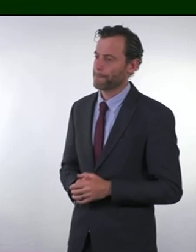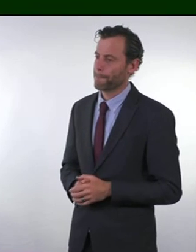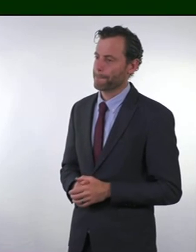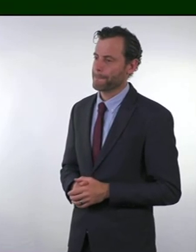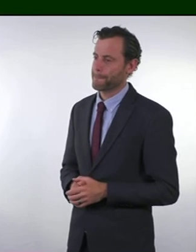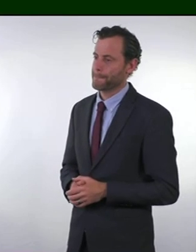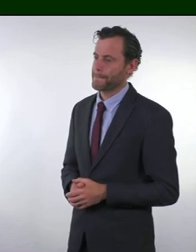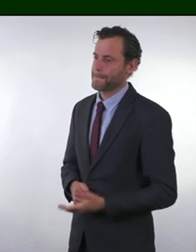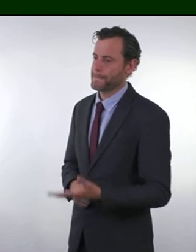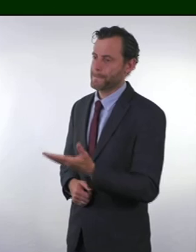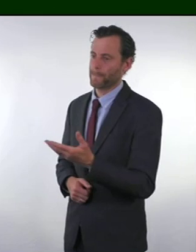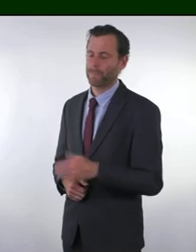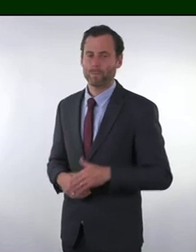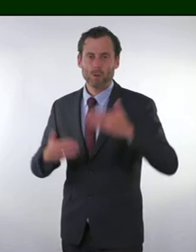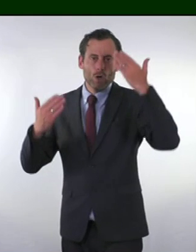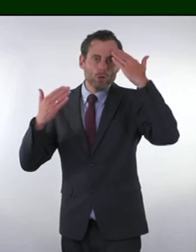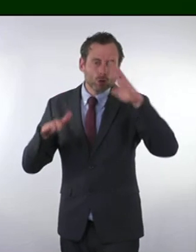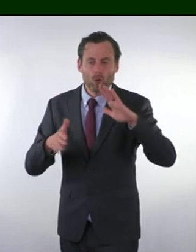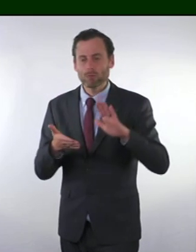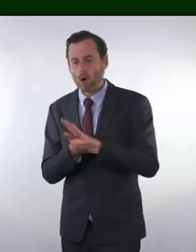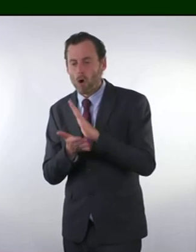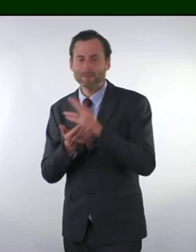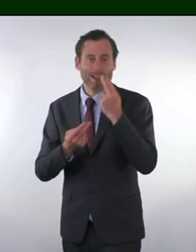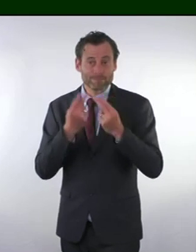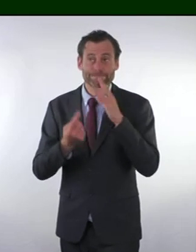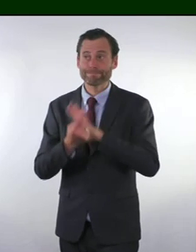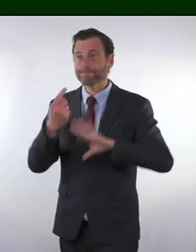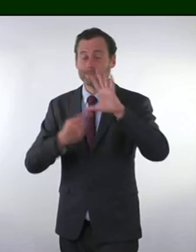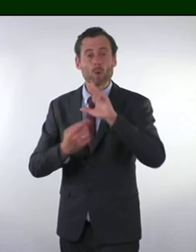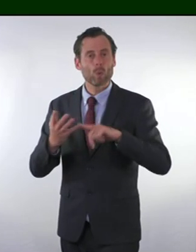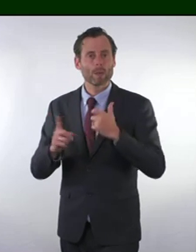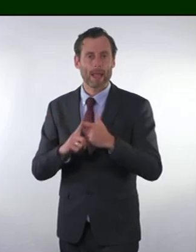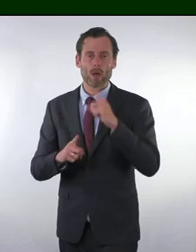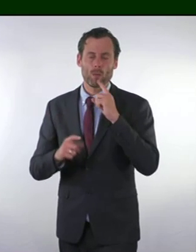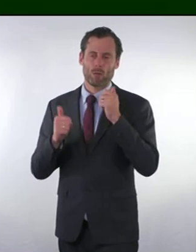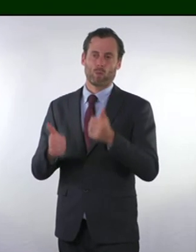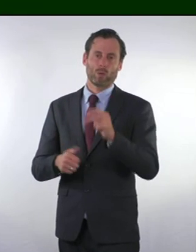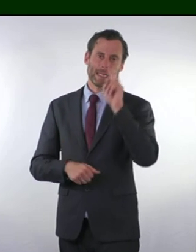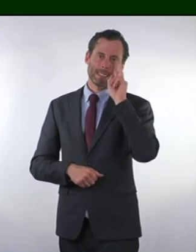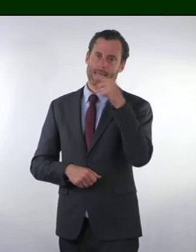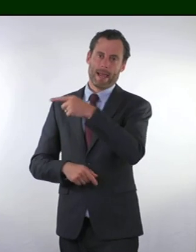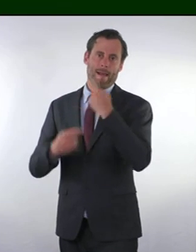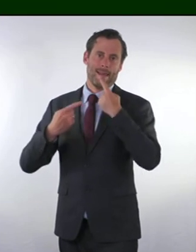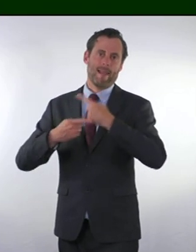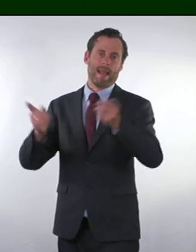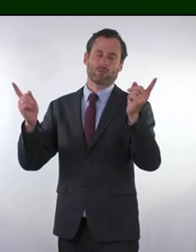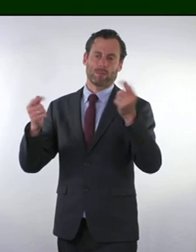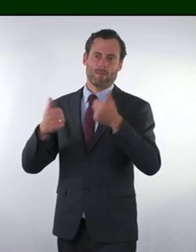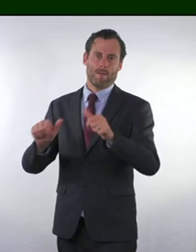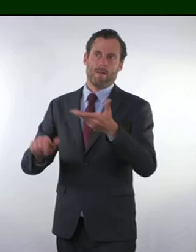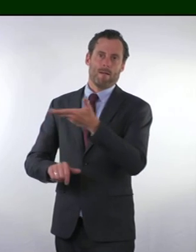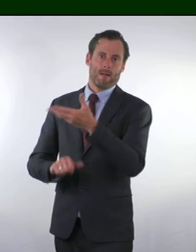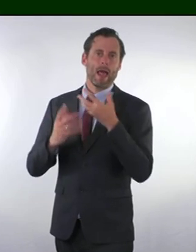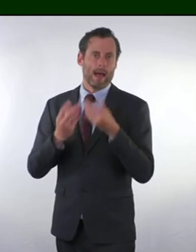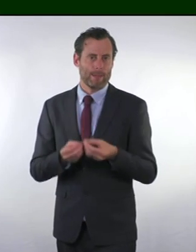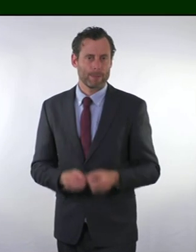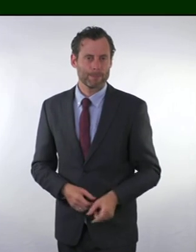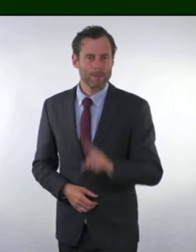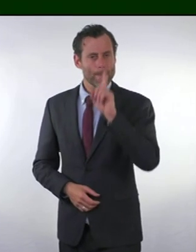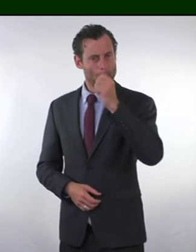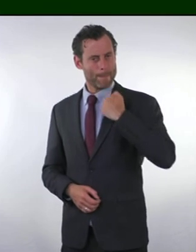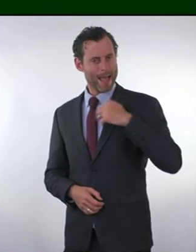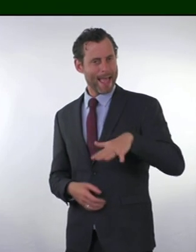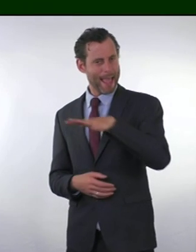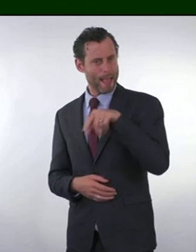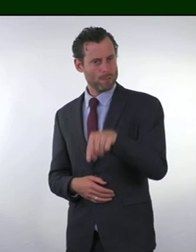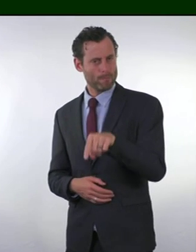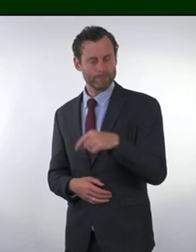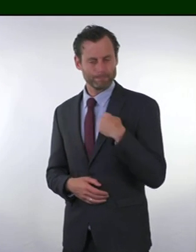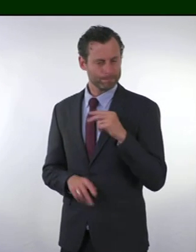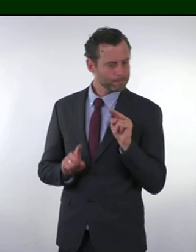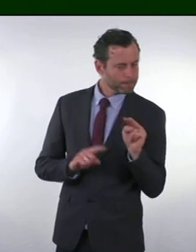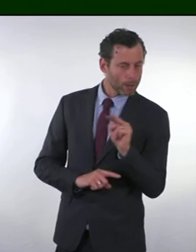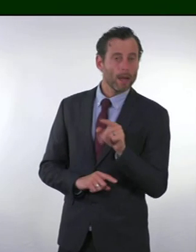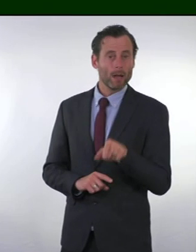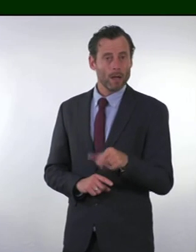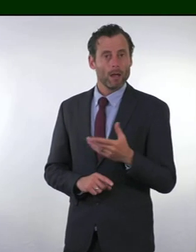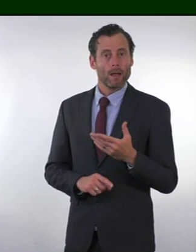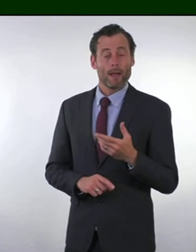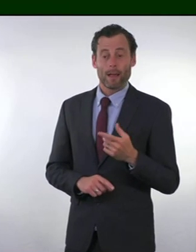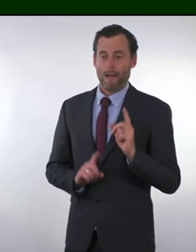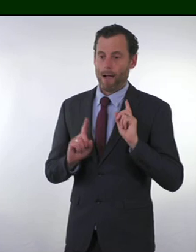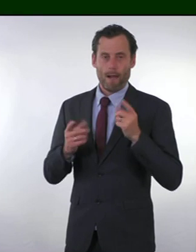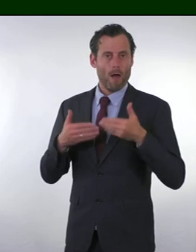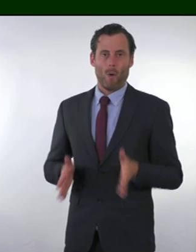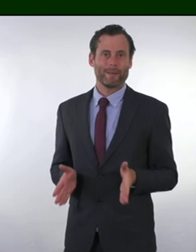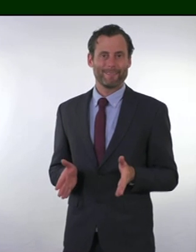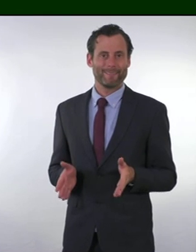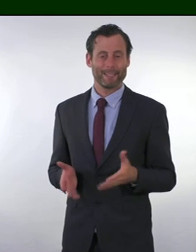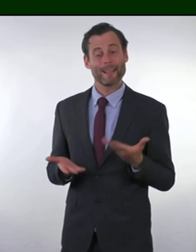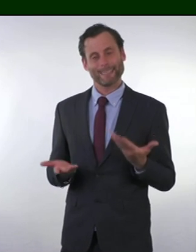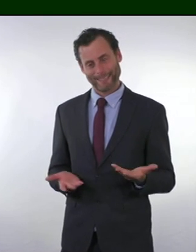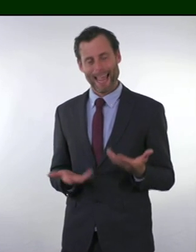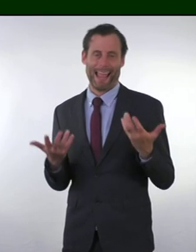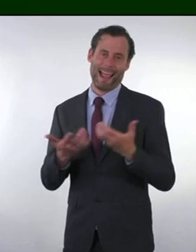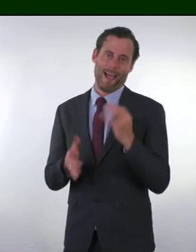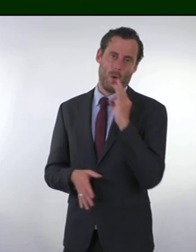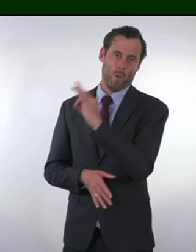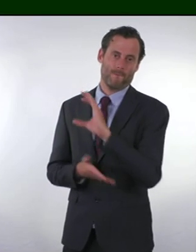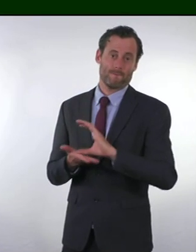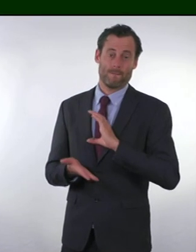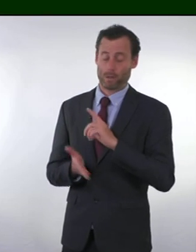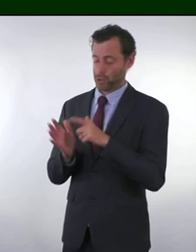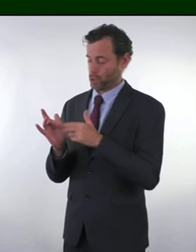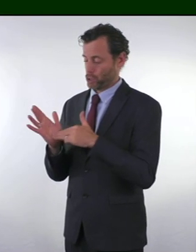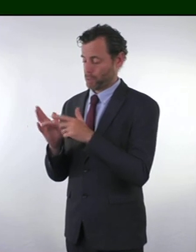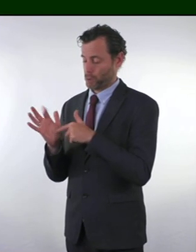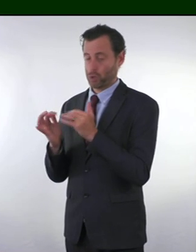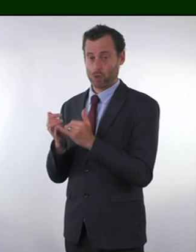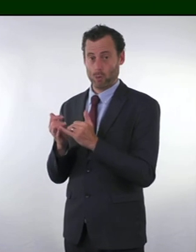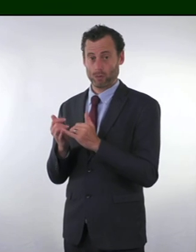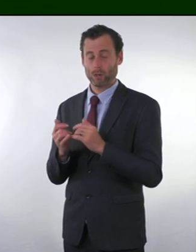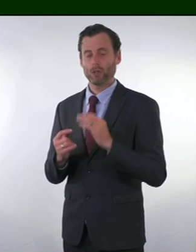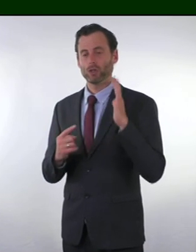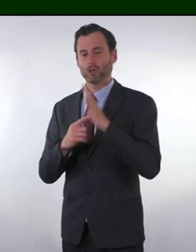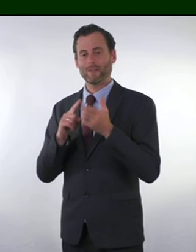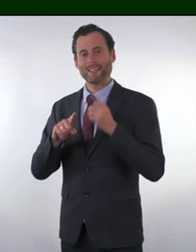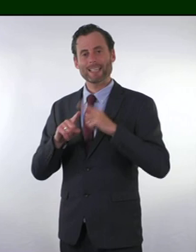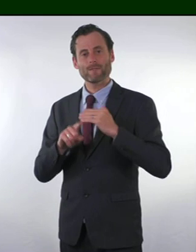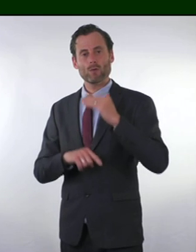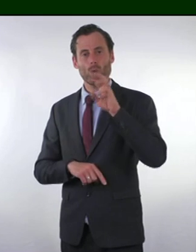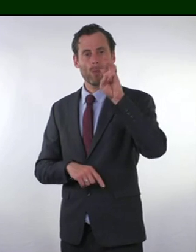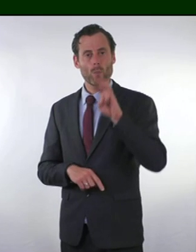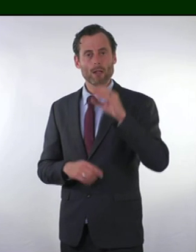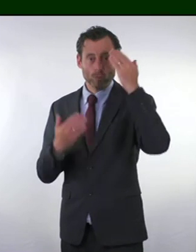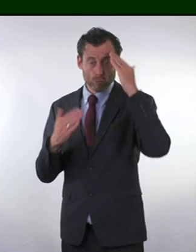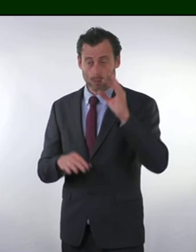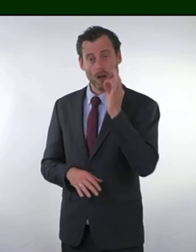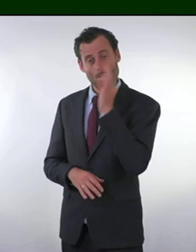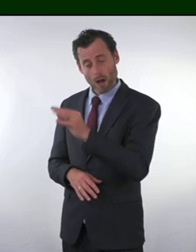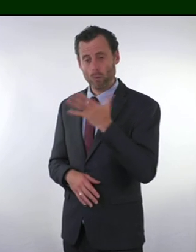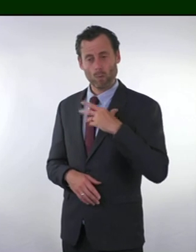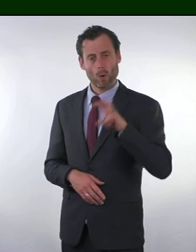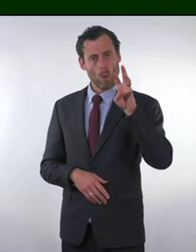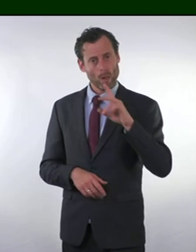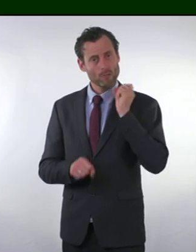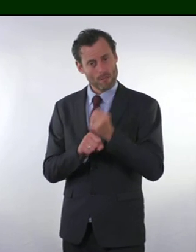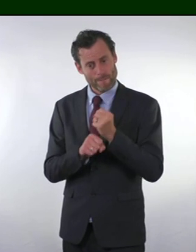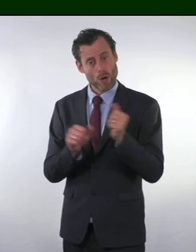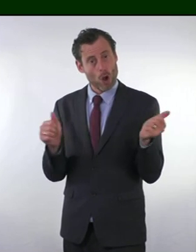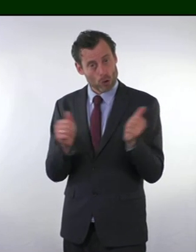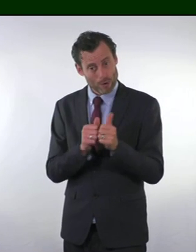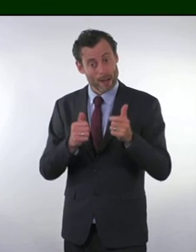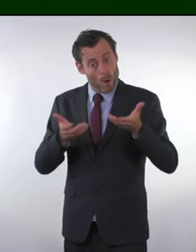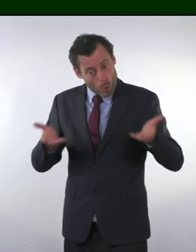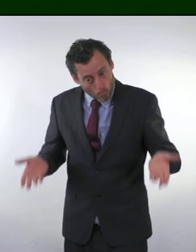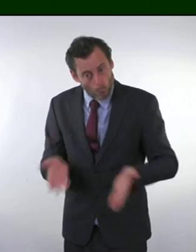The tourism and hospitality sector right across the UK will thoroughly welcome my right honourable Friend’s announcements today, but the sector in my constituency will benefit only if it is allowed to open, so will he endorse the call by Jim Jones, the chief executive of North Wales Tourism, for the Welsh Government to open up restaurants, pubs, cafés and